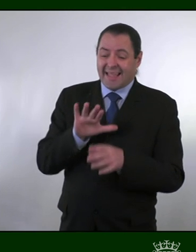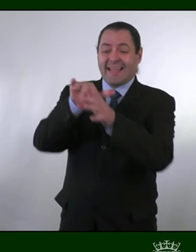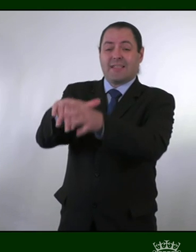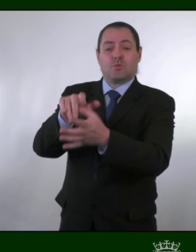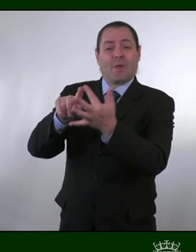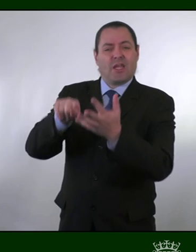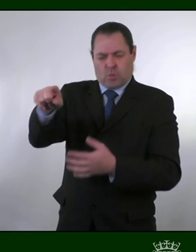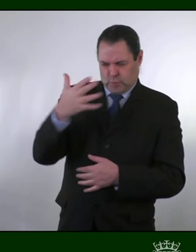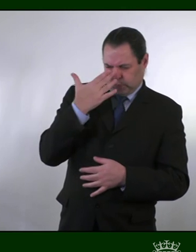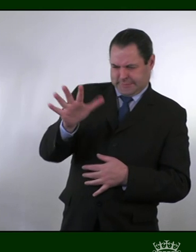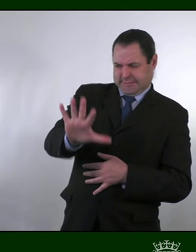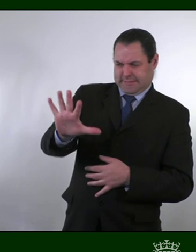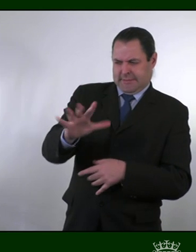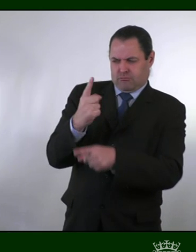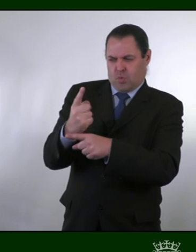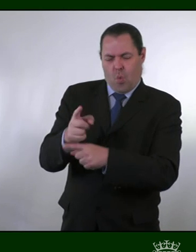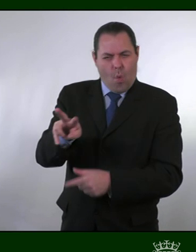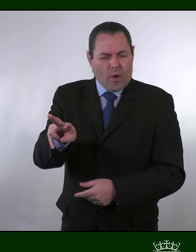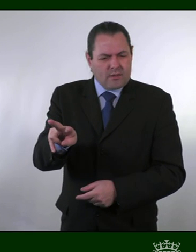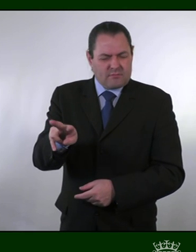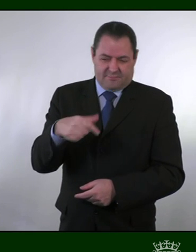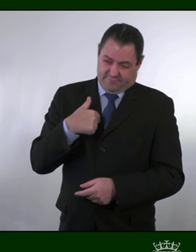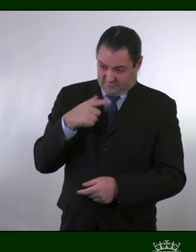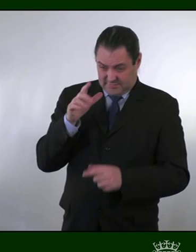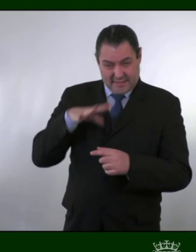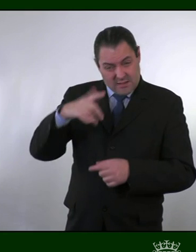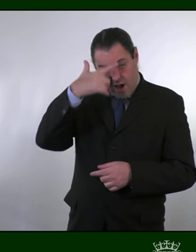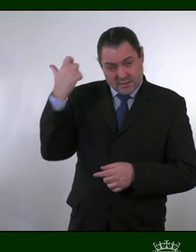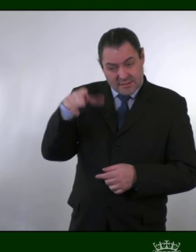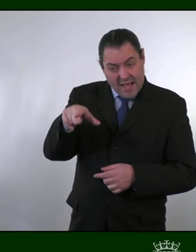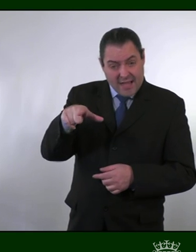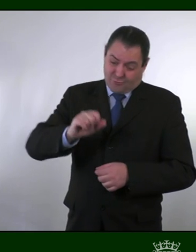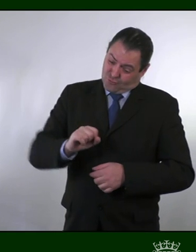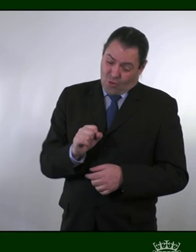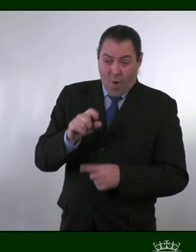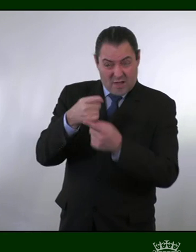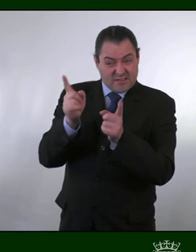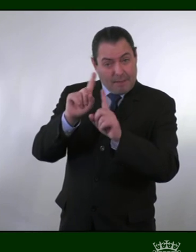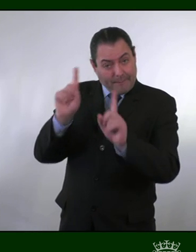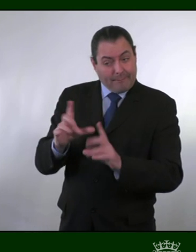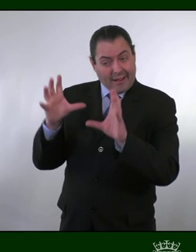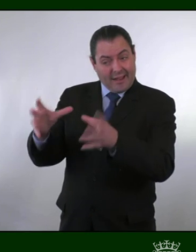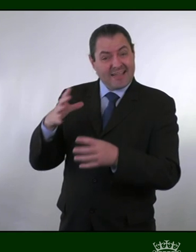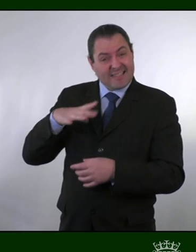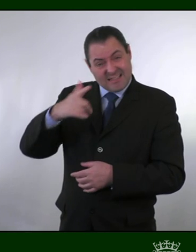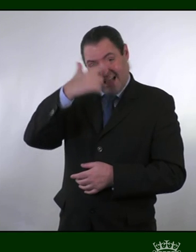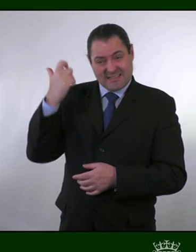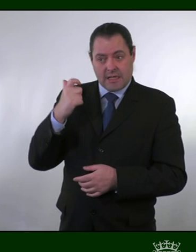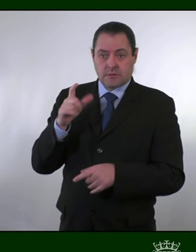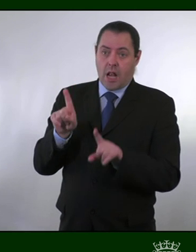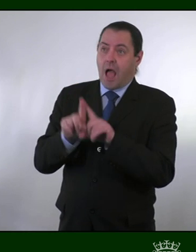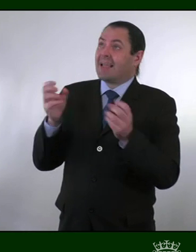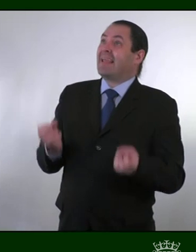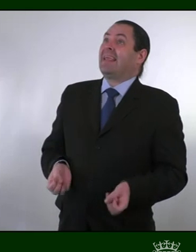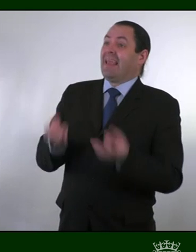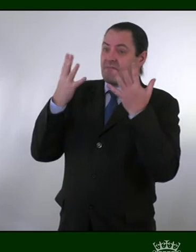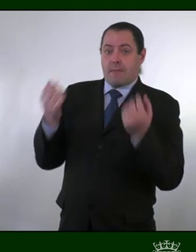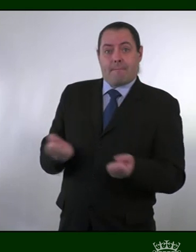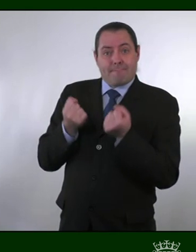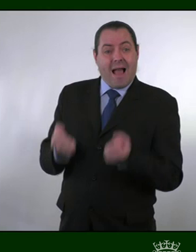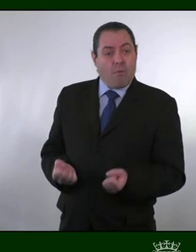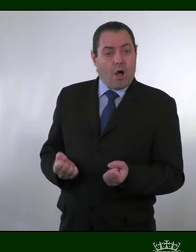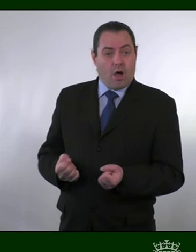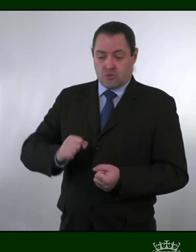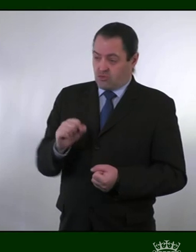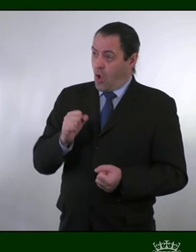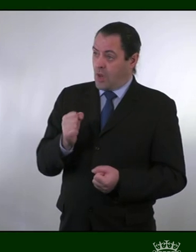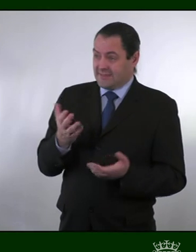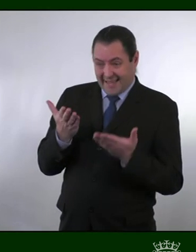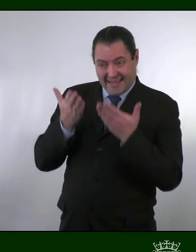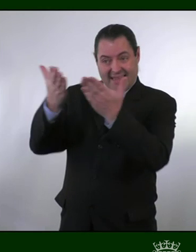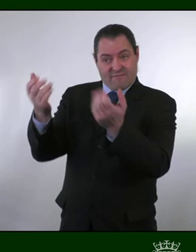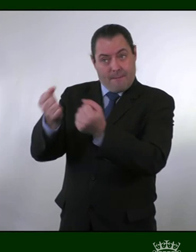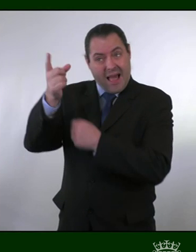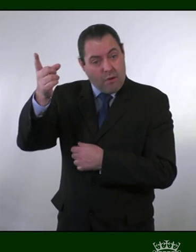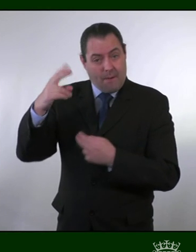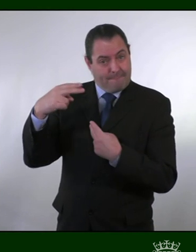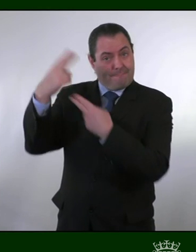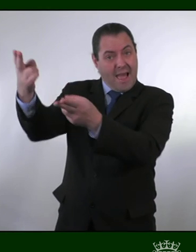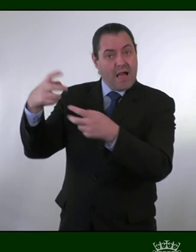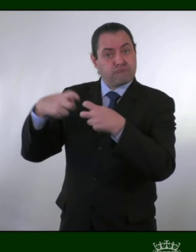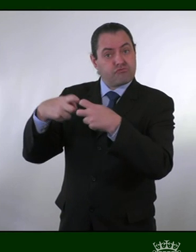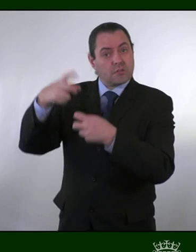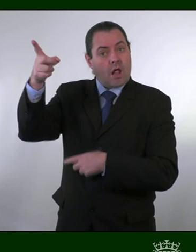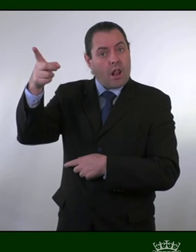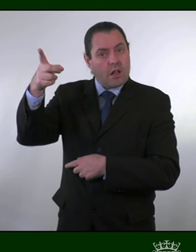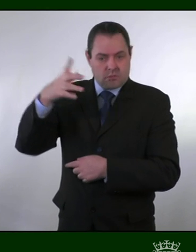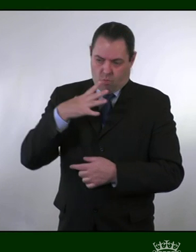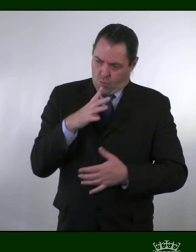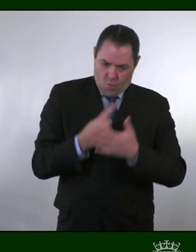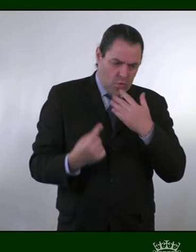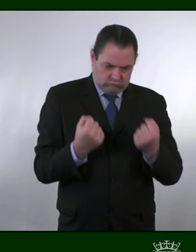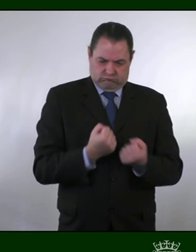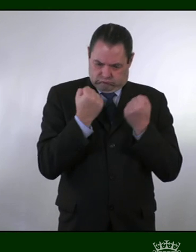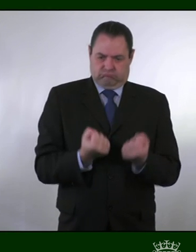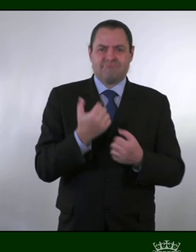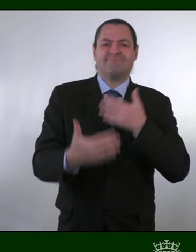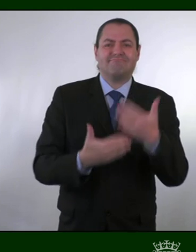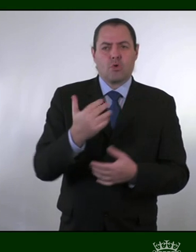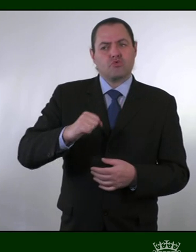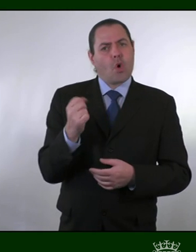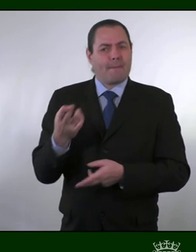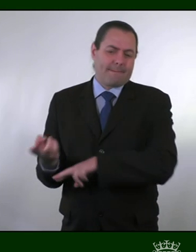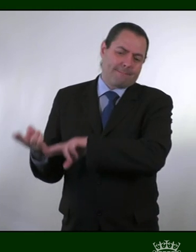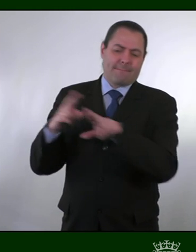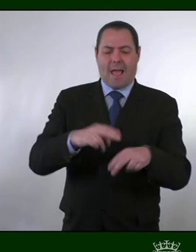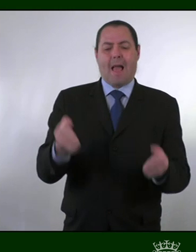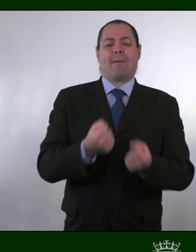That seemed to be what he was saying just now. What he and the people of Scotland should understand is that that is a massive surrender of power by the people of Scotland straight back to Brussels, just as this country and the people of Scotland have taken it back again.